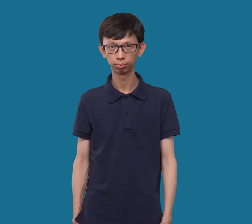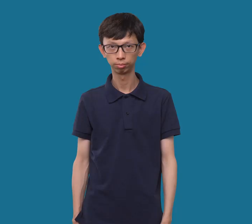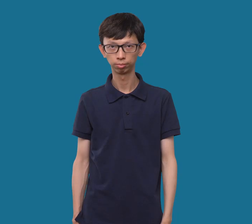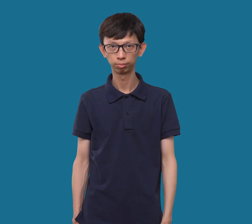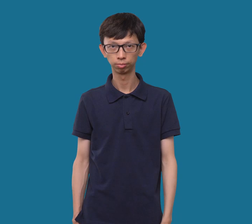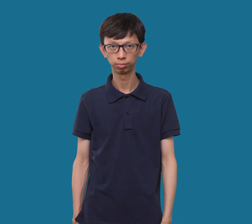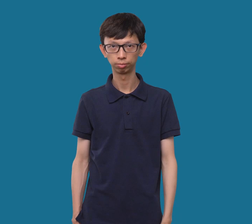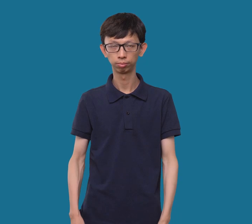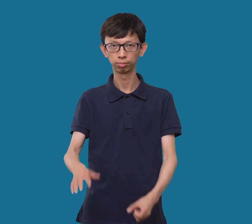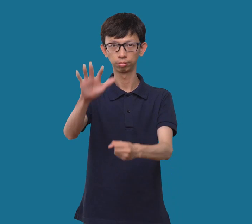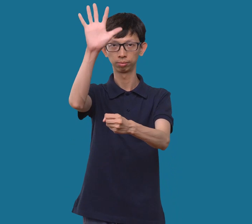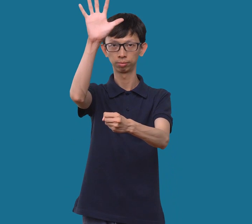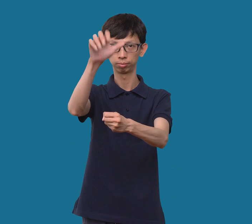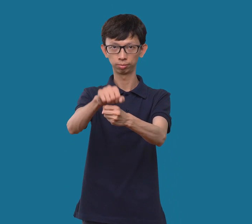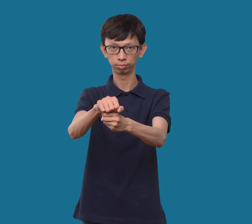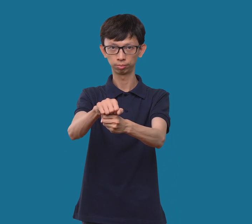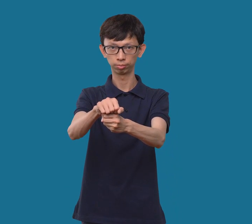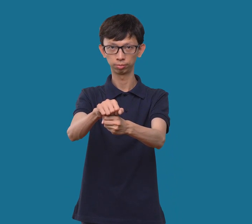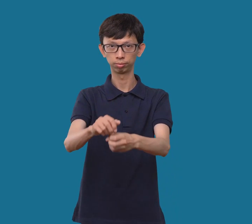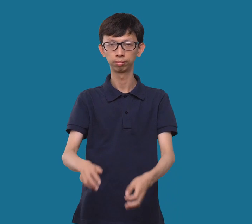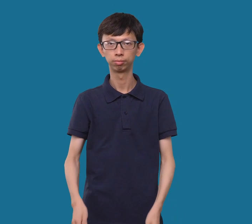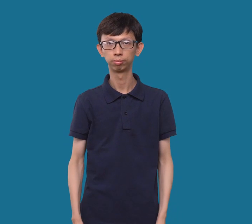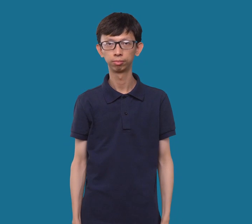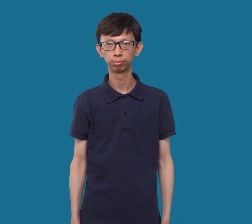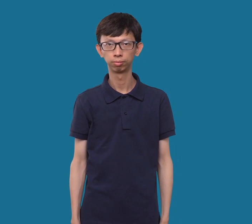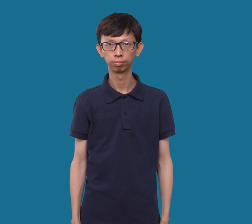quy nạp